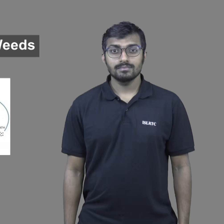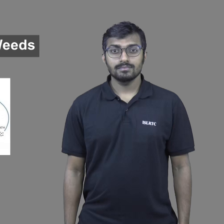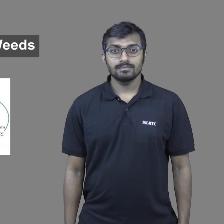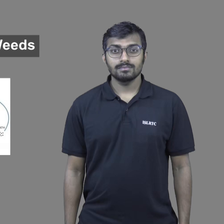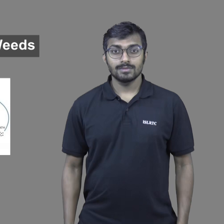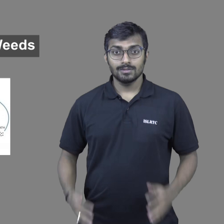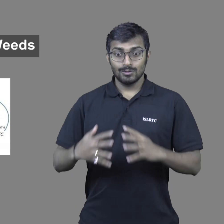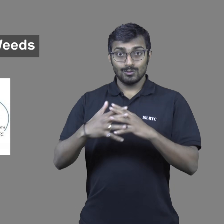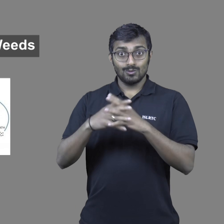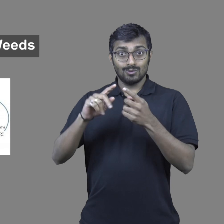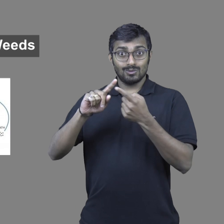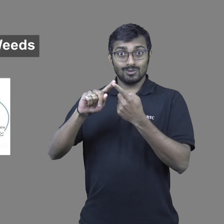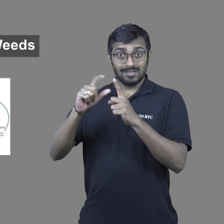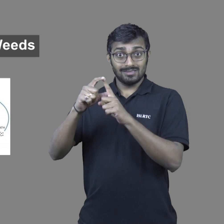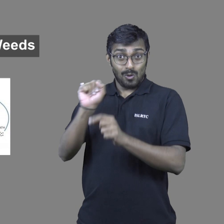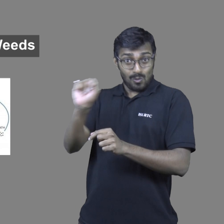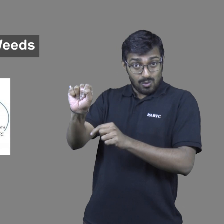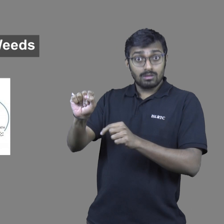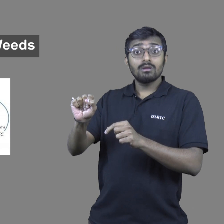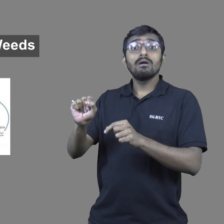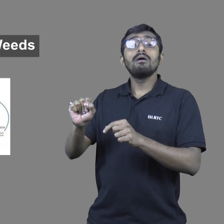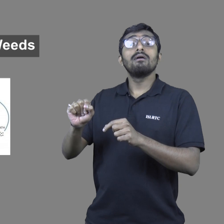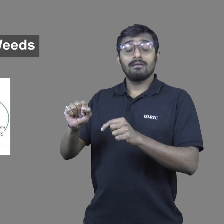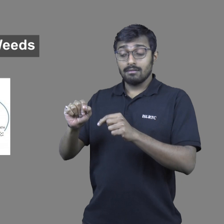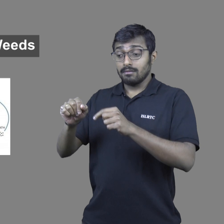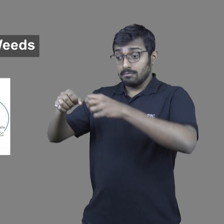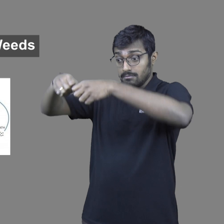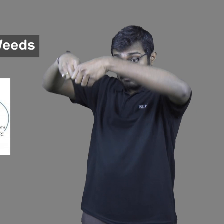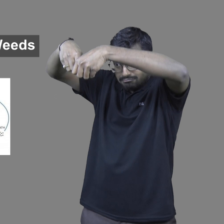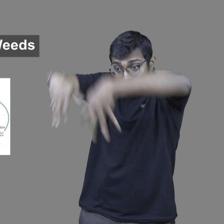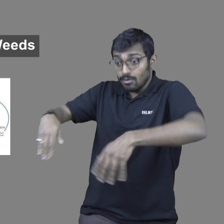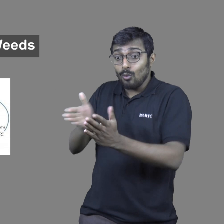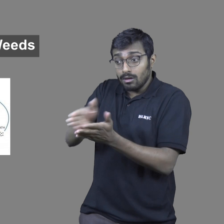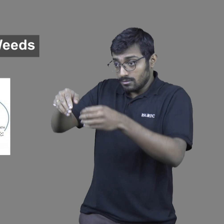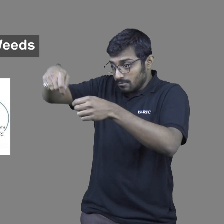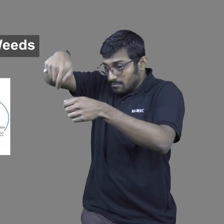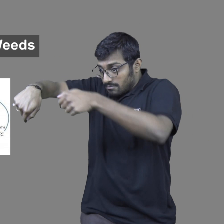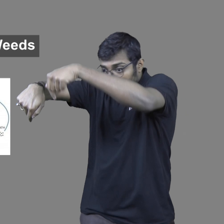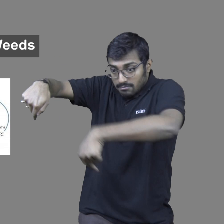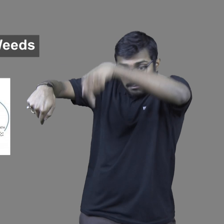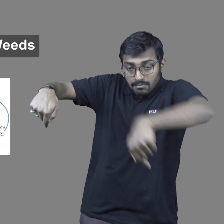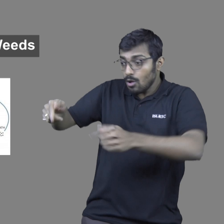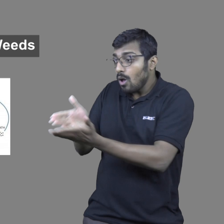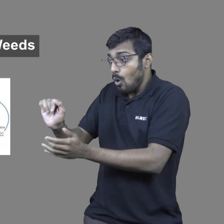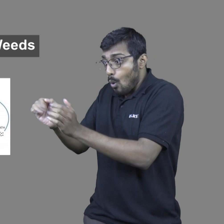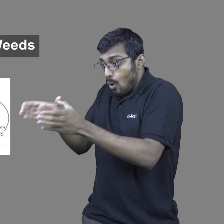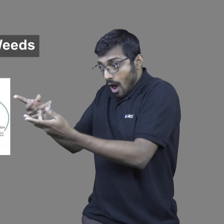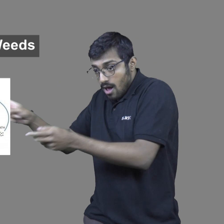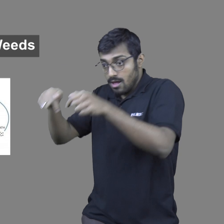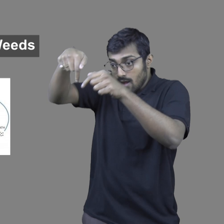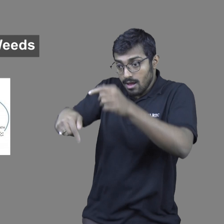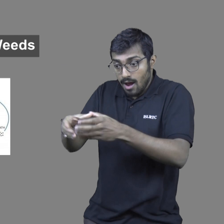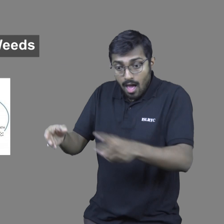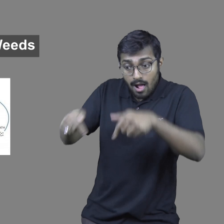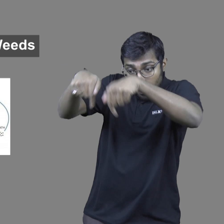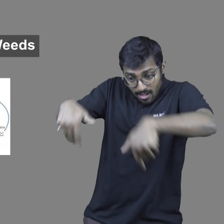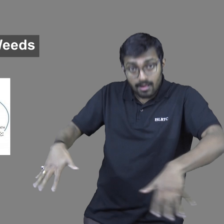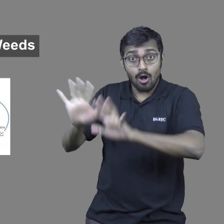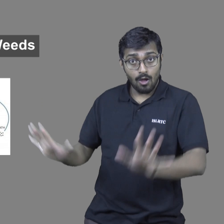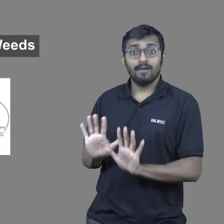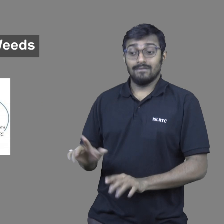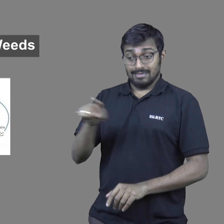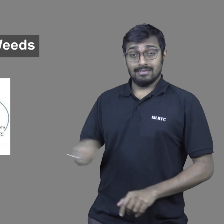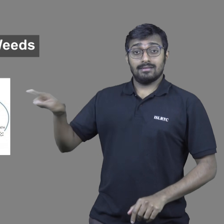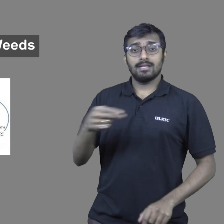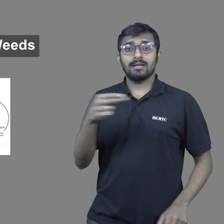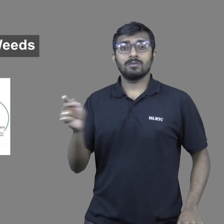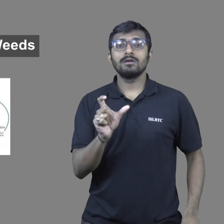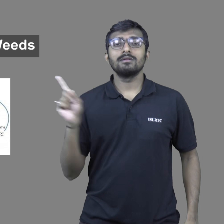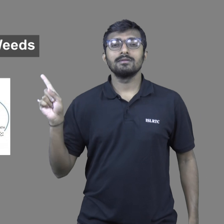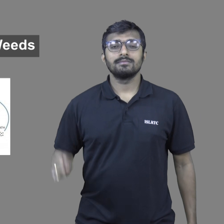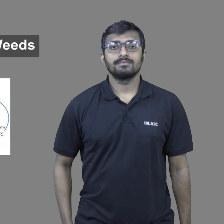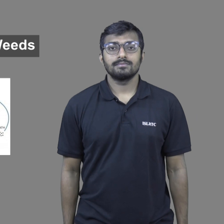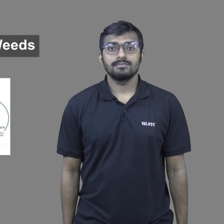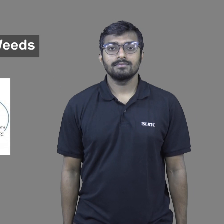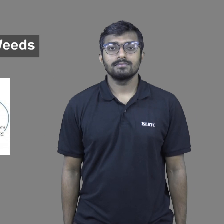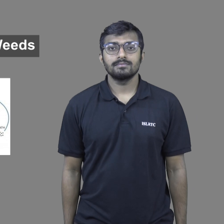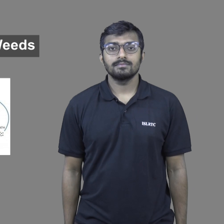On the Basis of Life Cycle